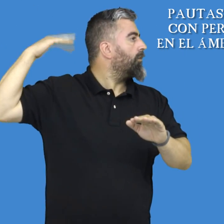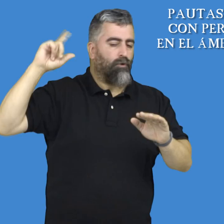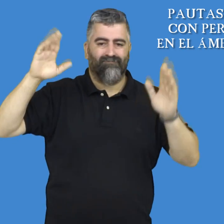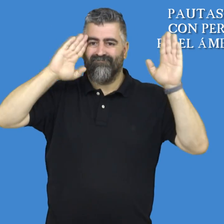no